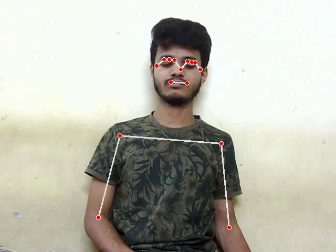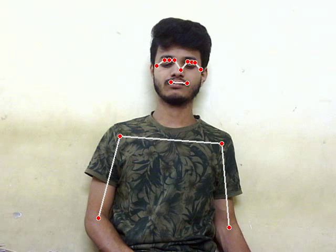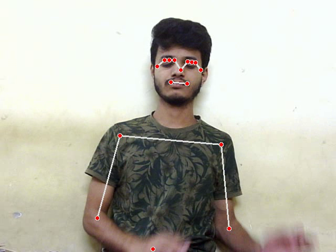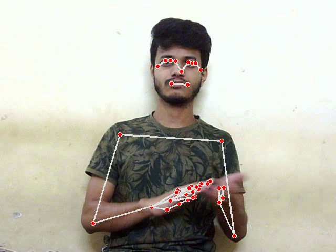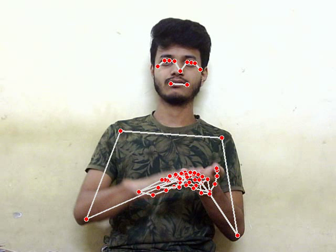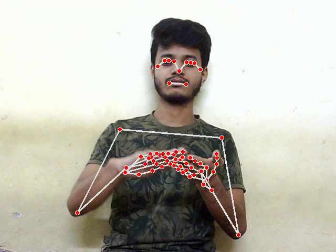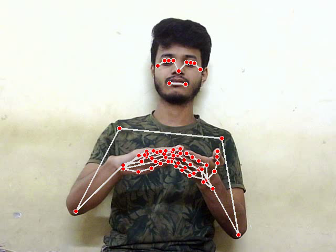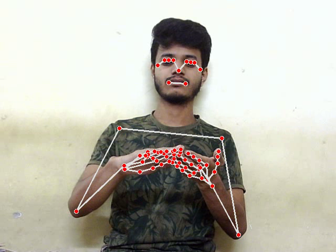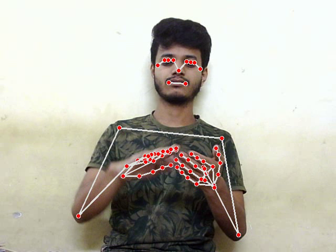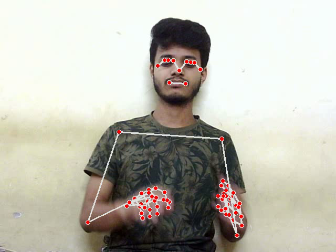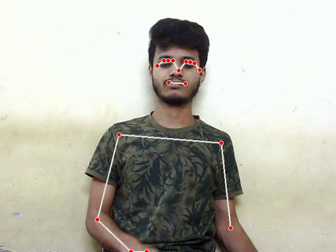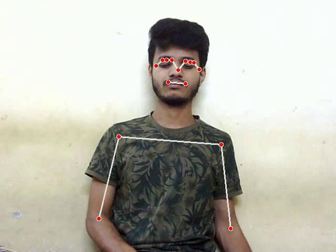nice